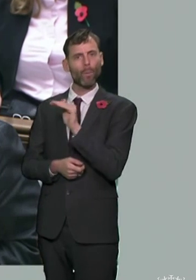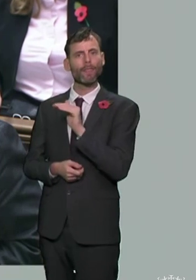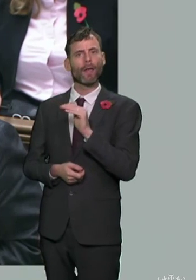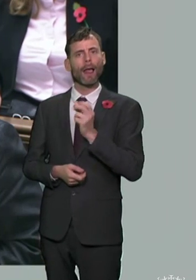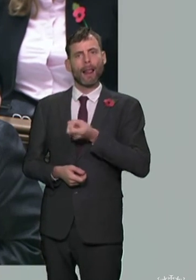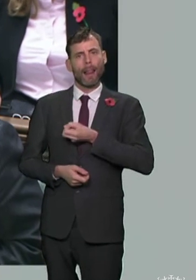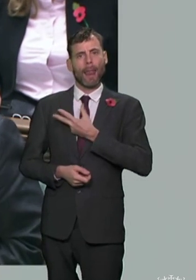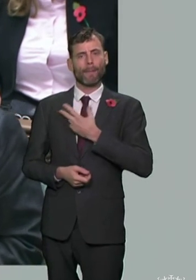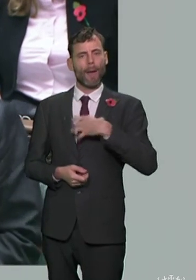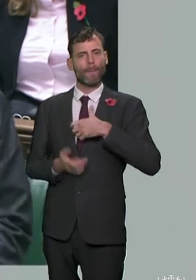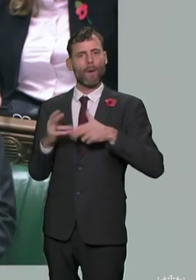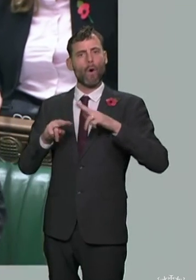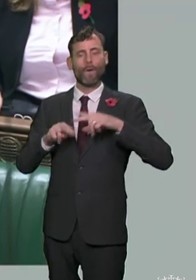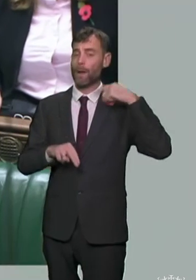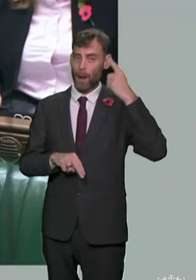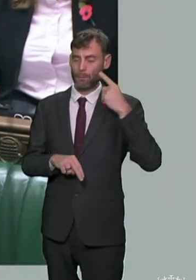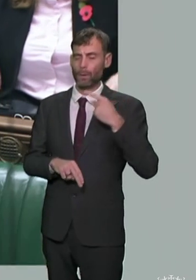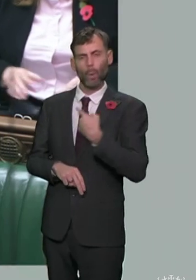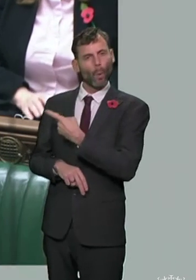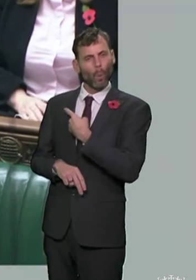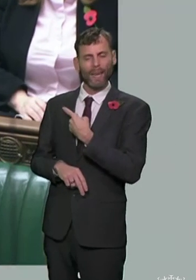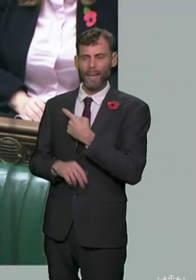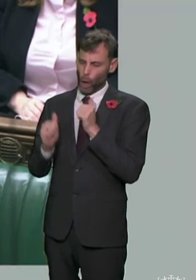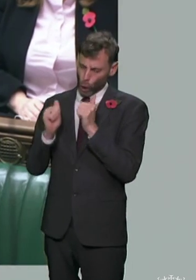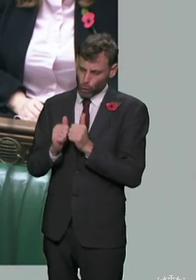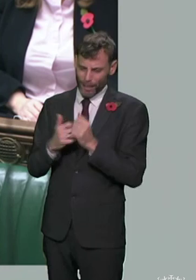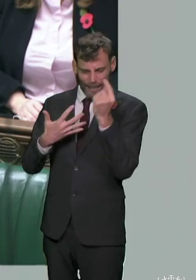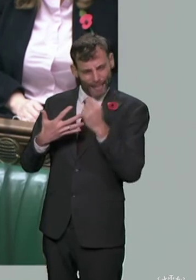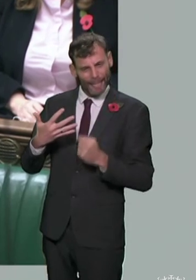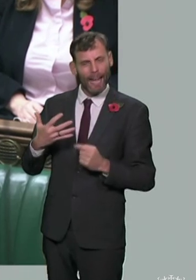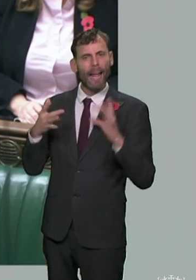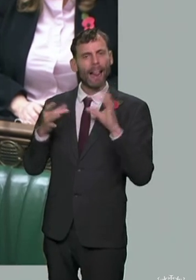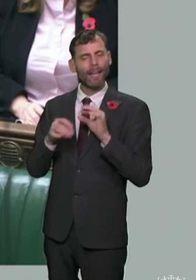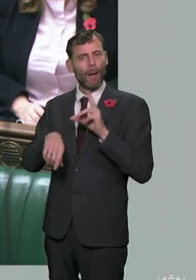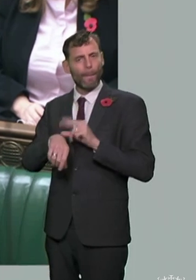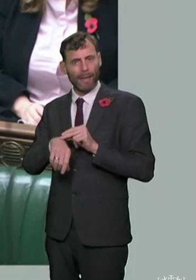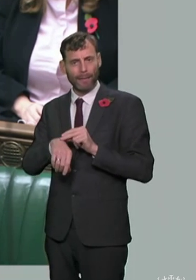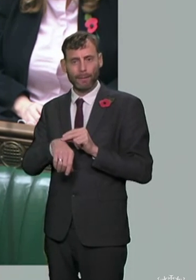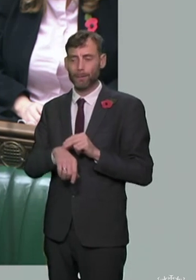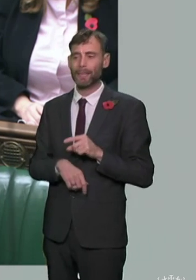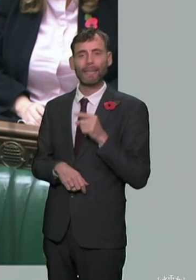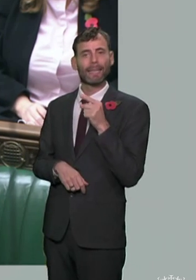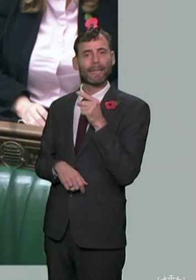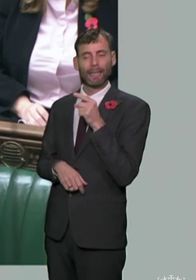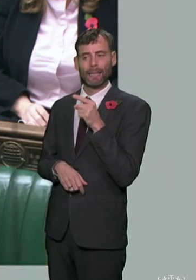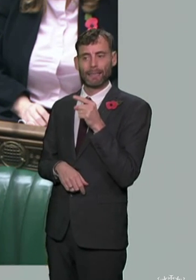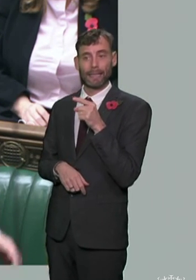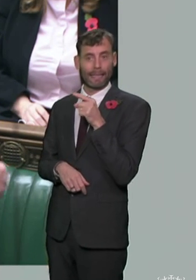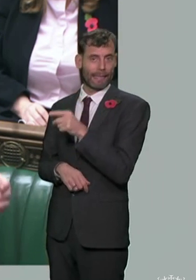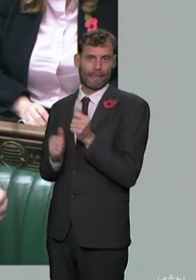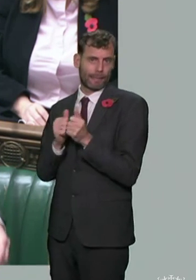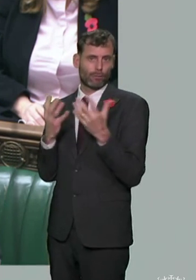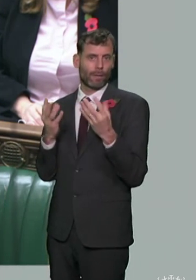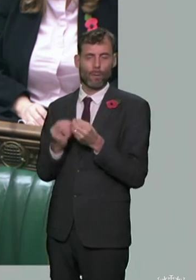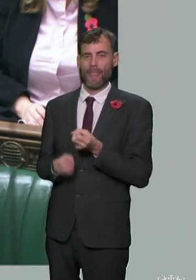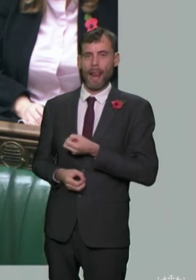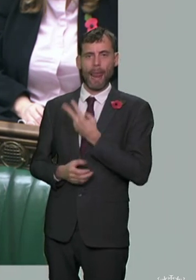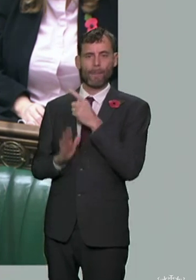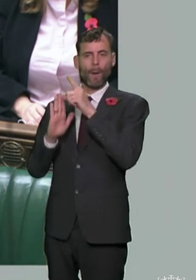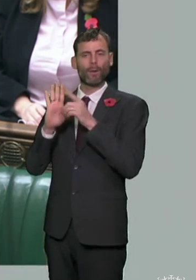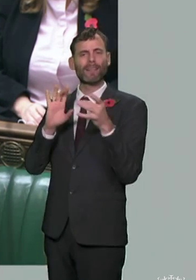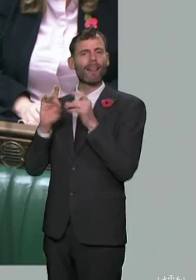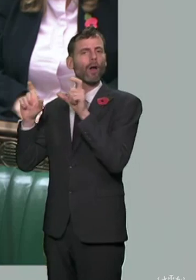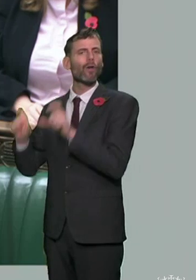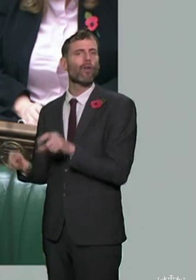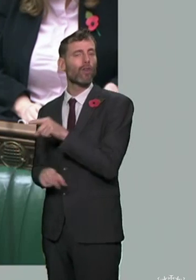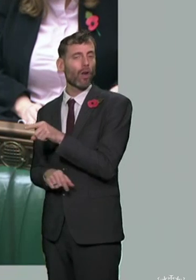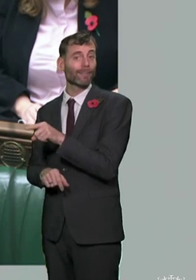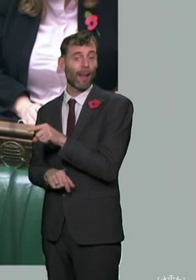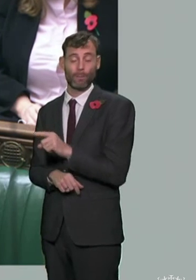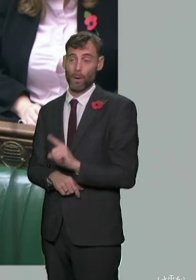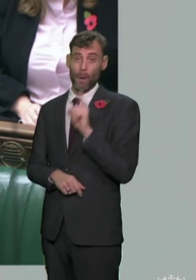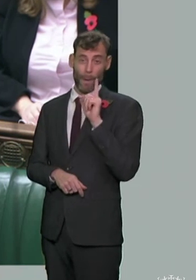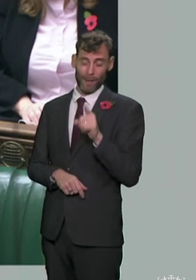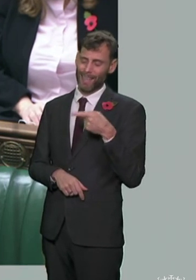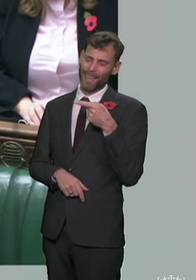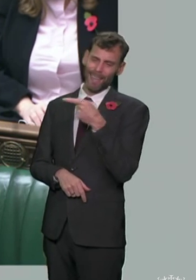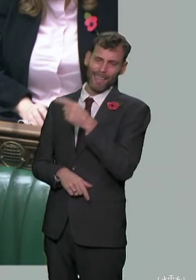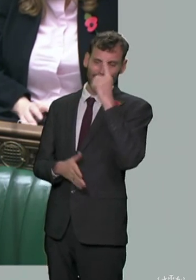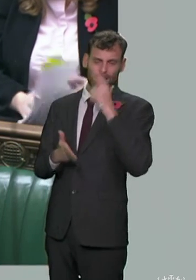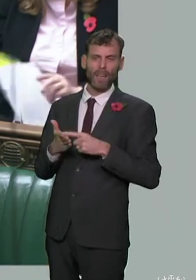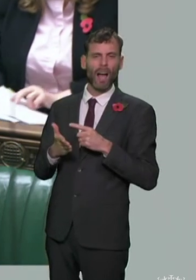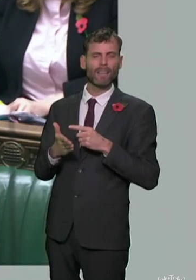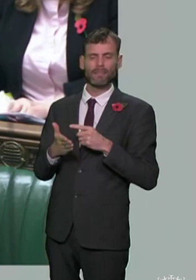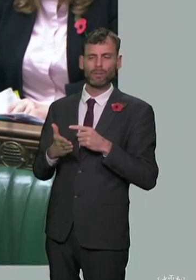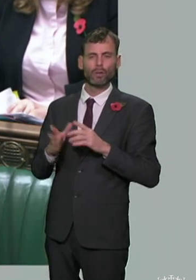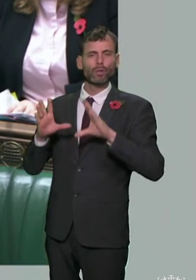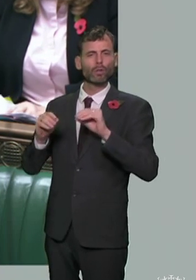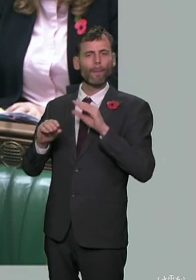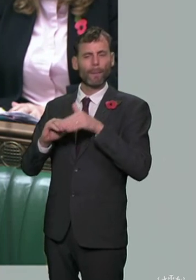We agreed on many things—he was very much out of line with the current Labour policy on lockdown, for instance—but I certainly thought that he was wrong about stop and search.